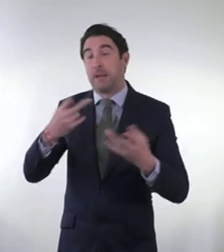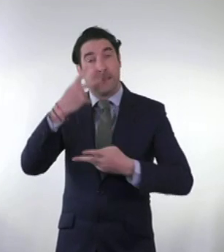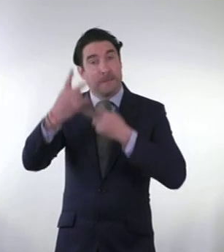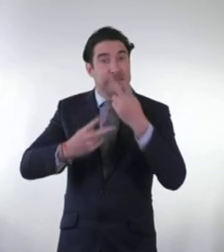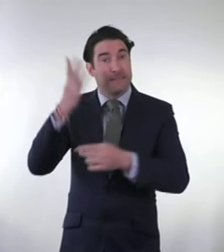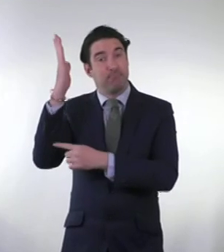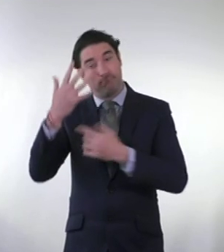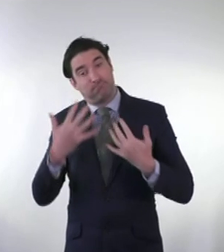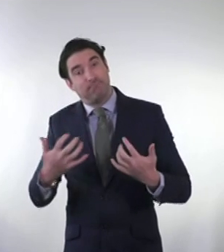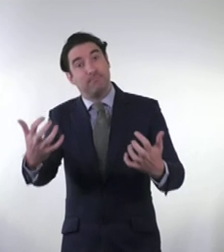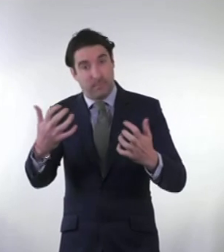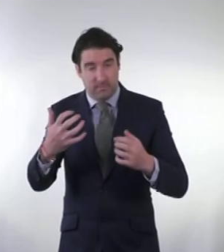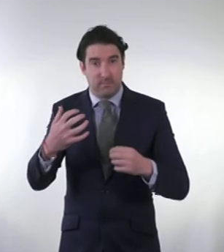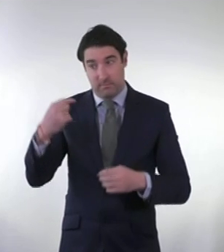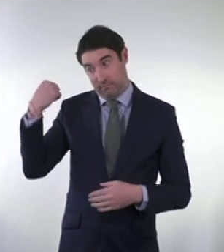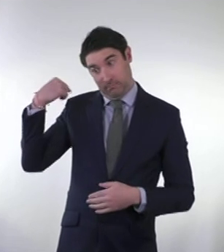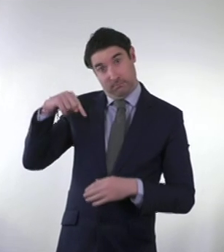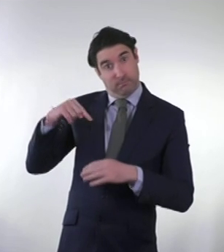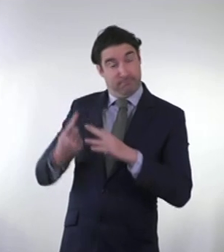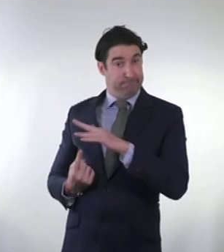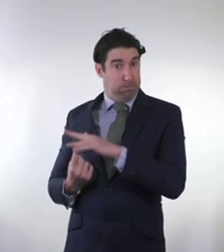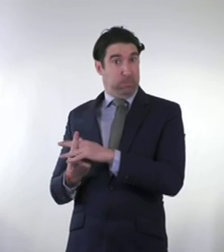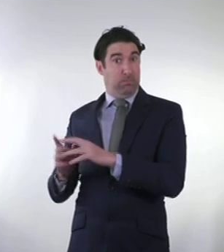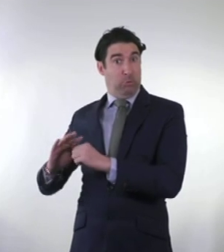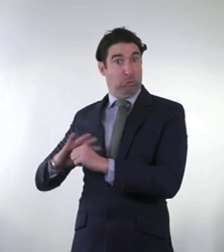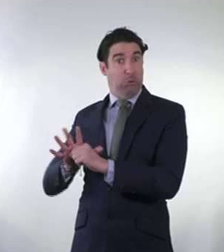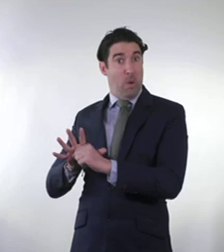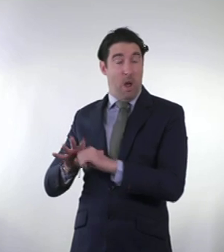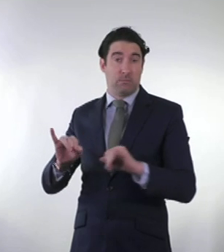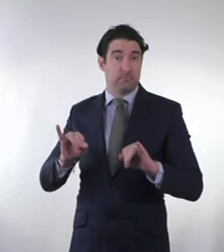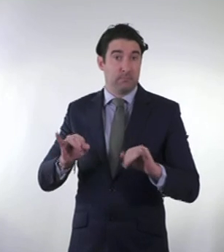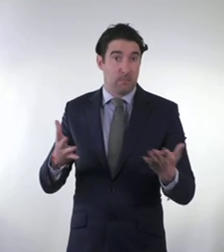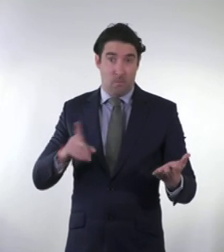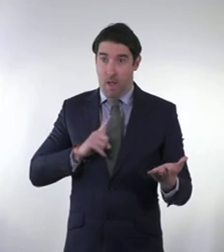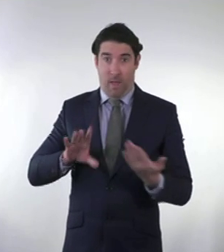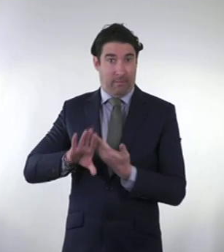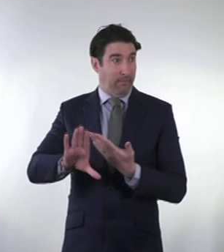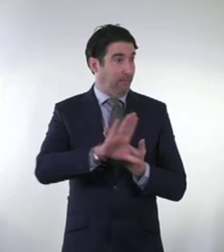It has been devastated by covid: revenue is down 90% since last year.